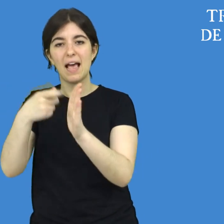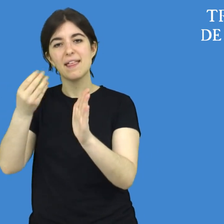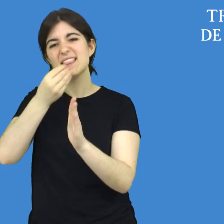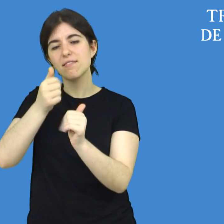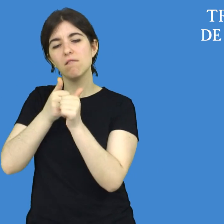comer